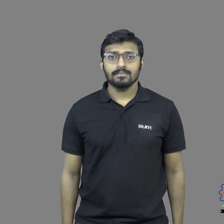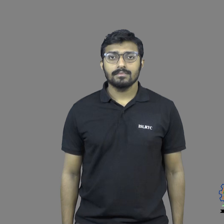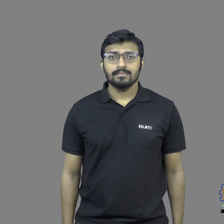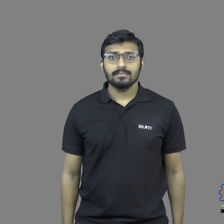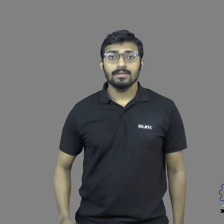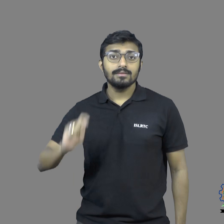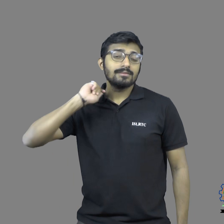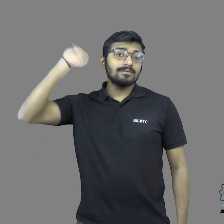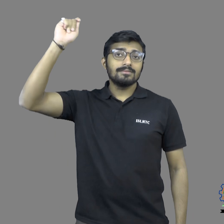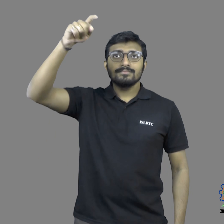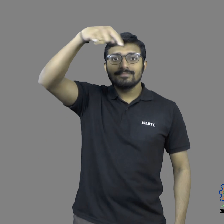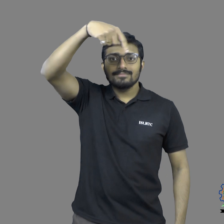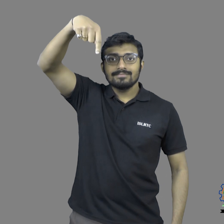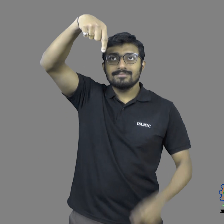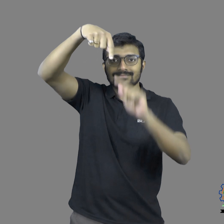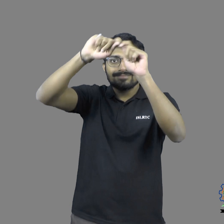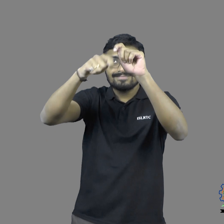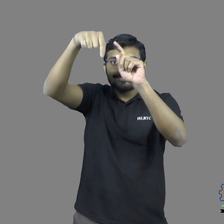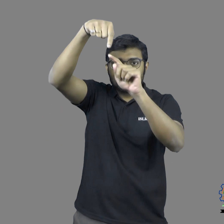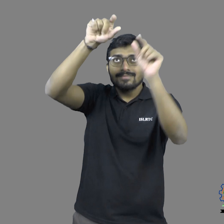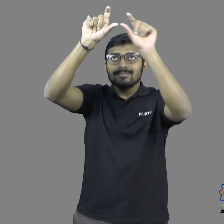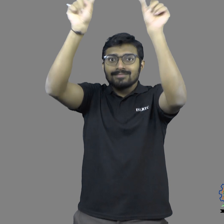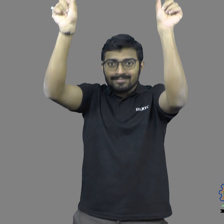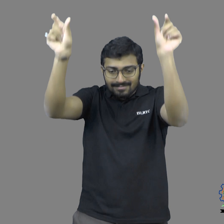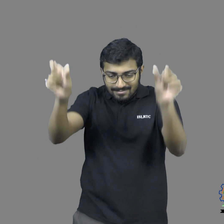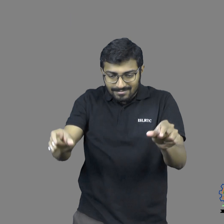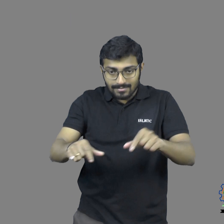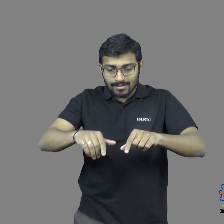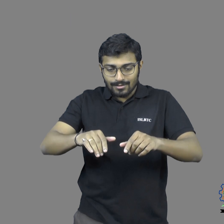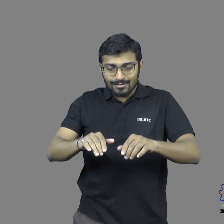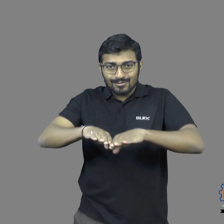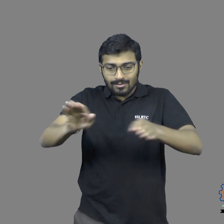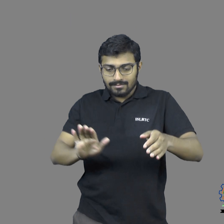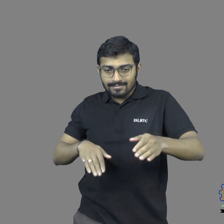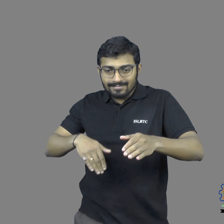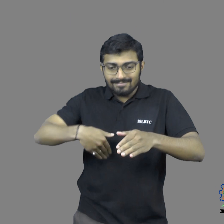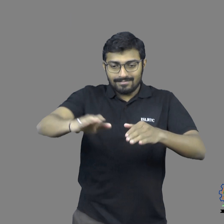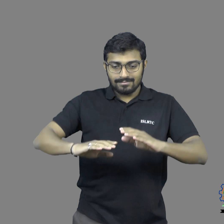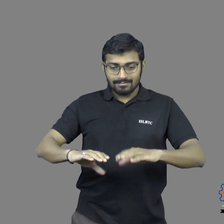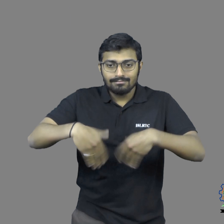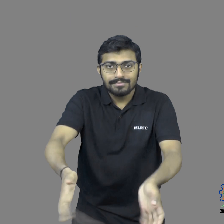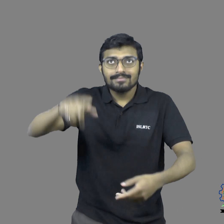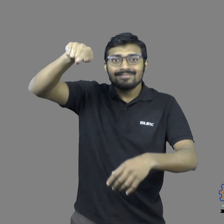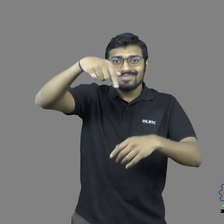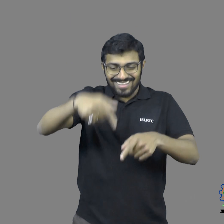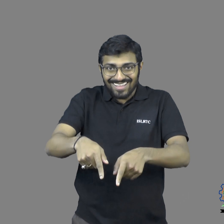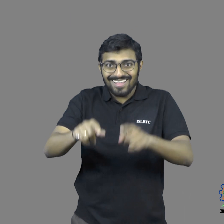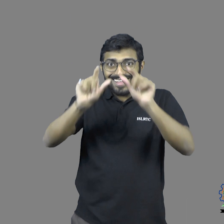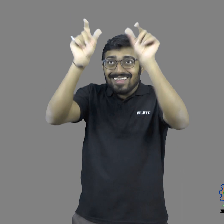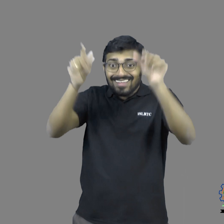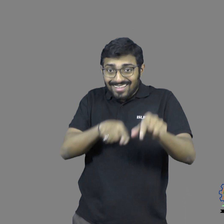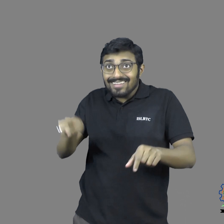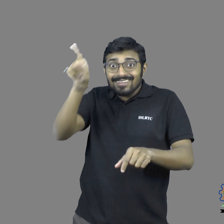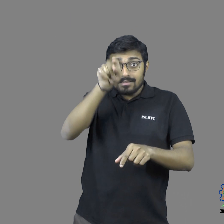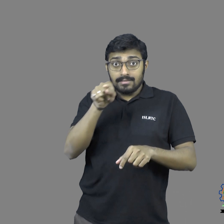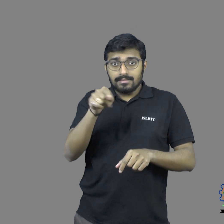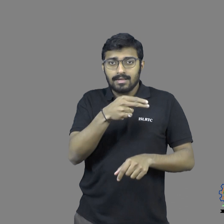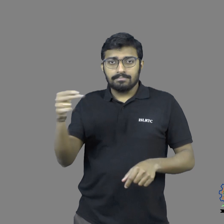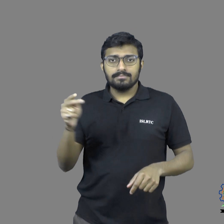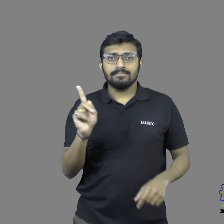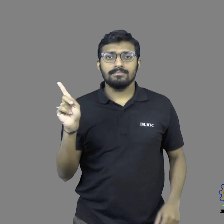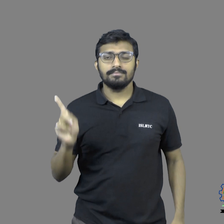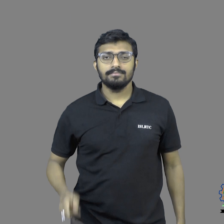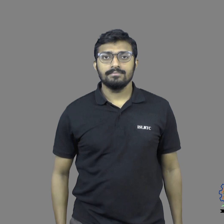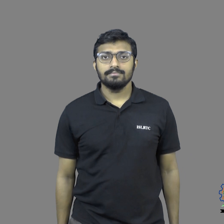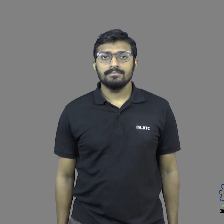Gallows